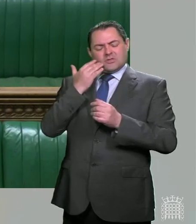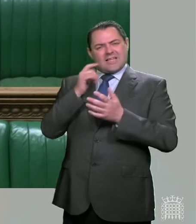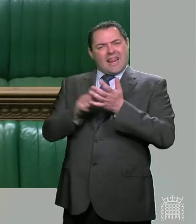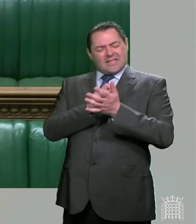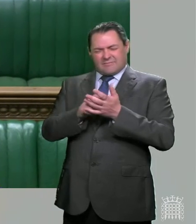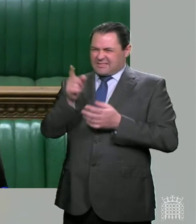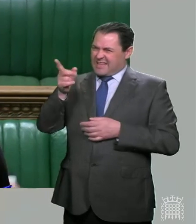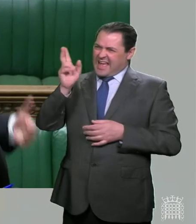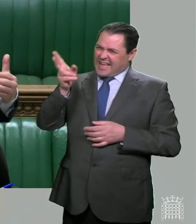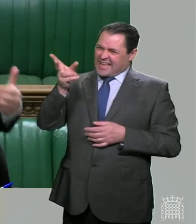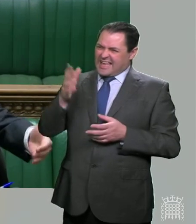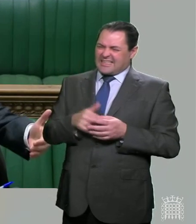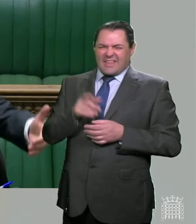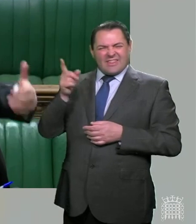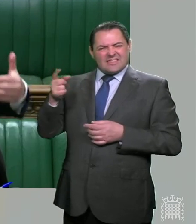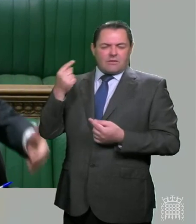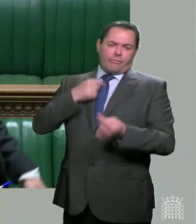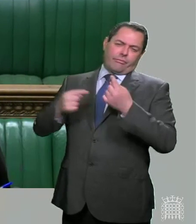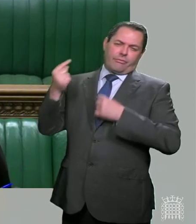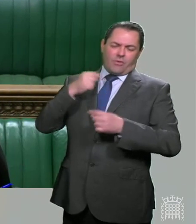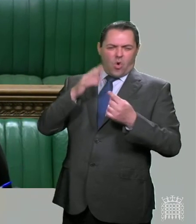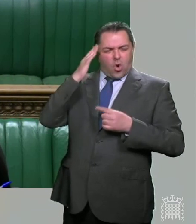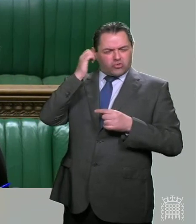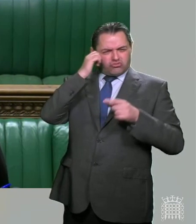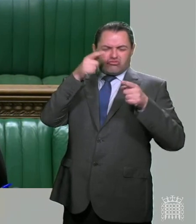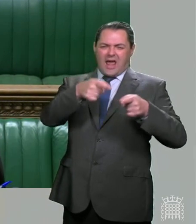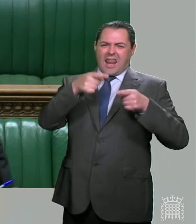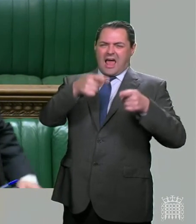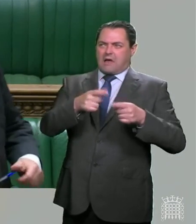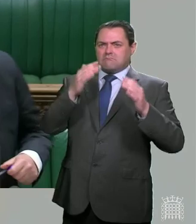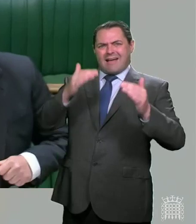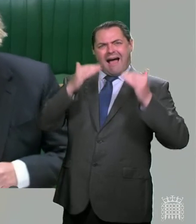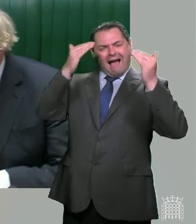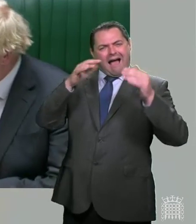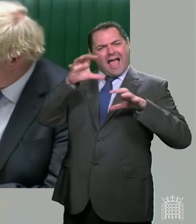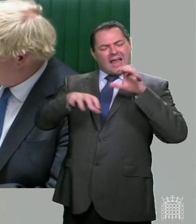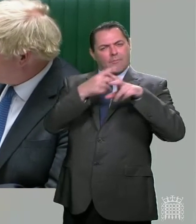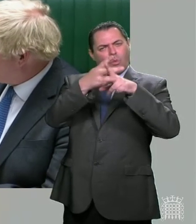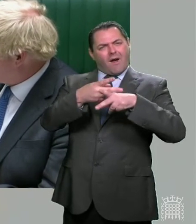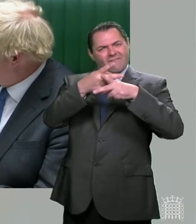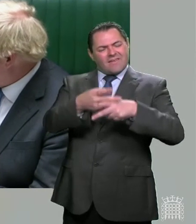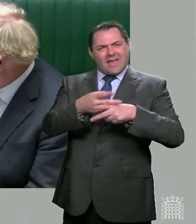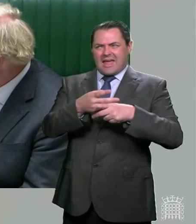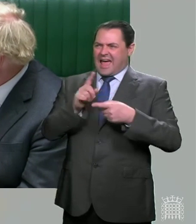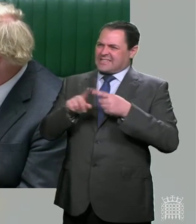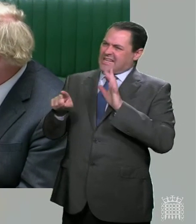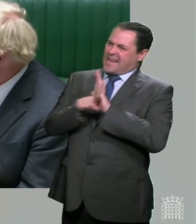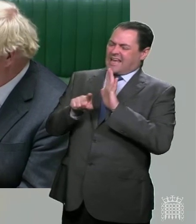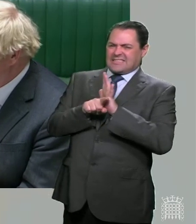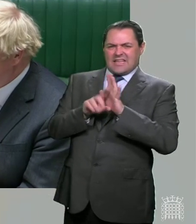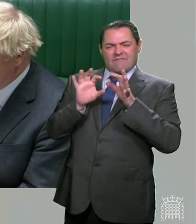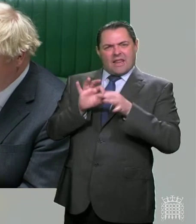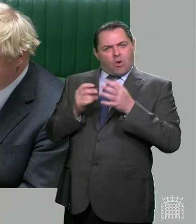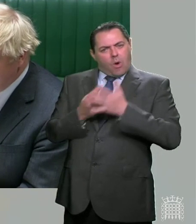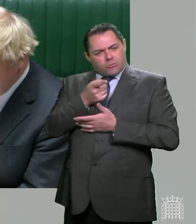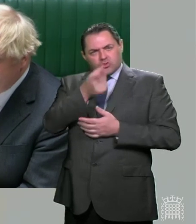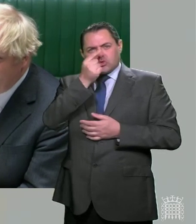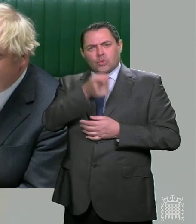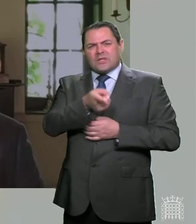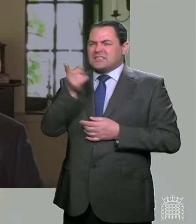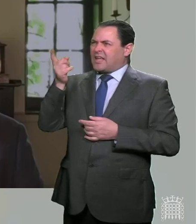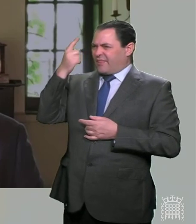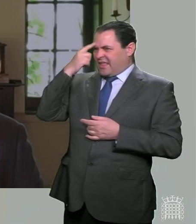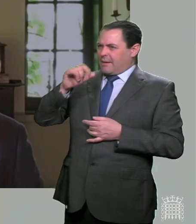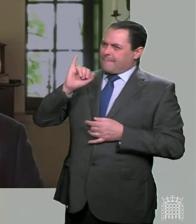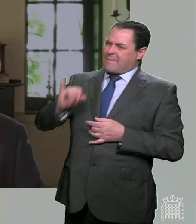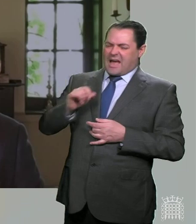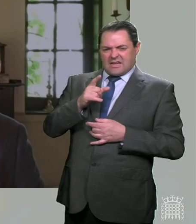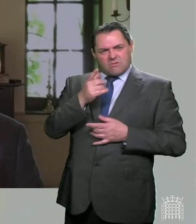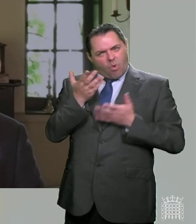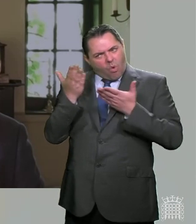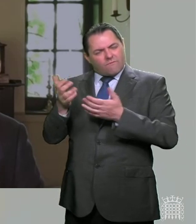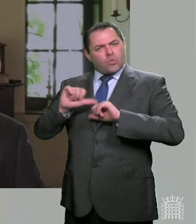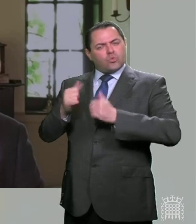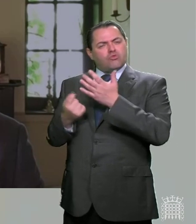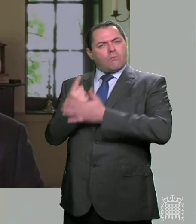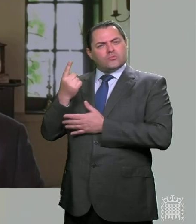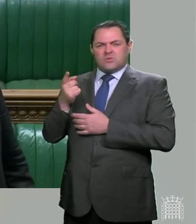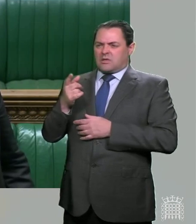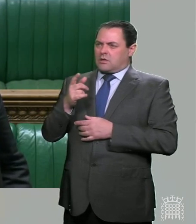Yet again we hear this abuse of Australia, which has high animal welfare standards, and a negative attitude to the opportunities that free trade offers this country and the people of Scotland.